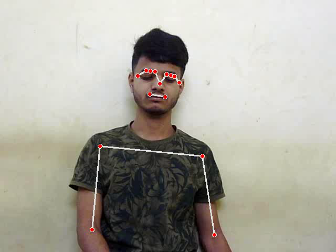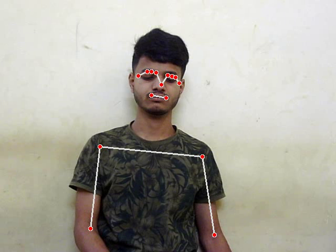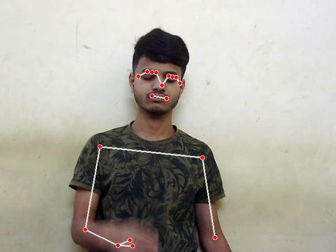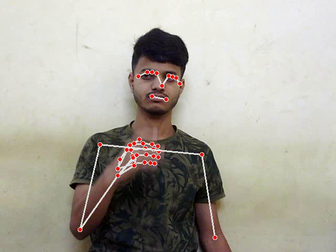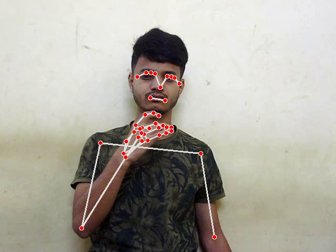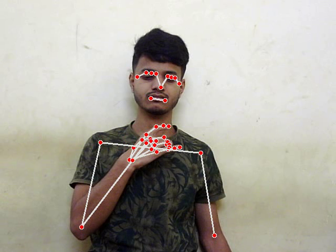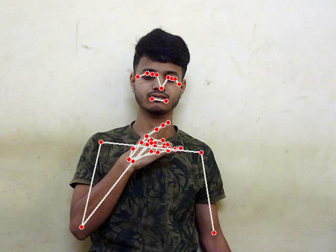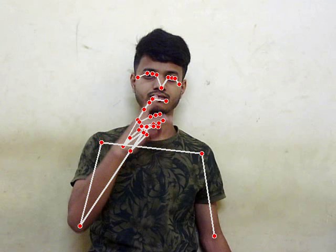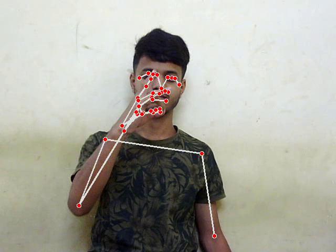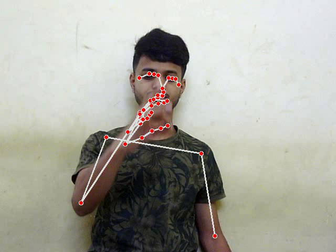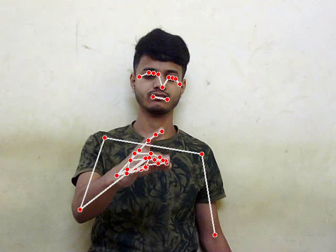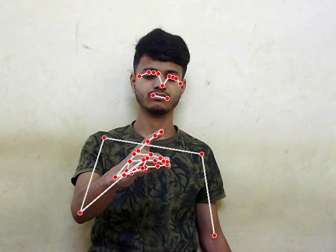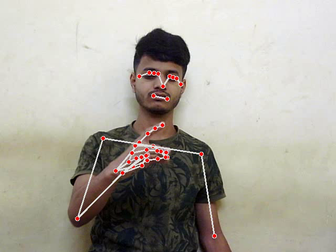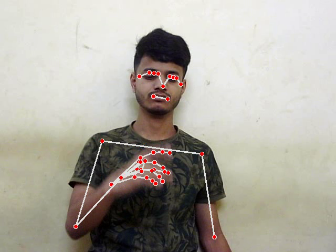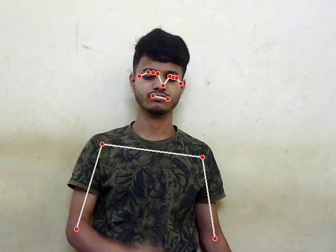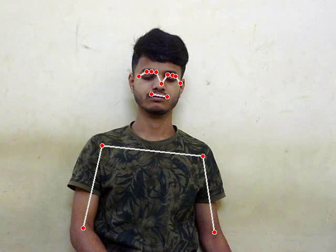like